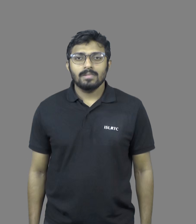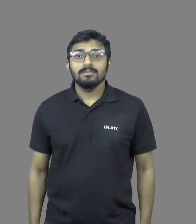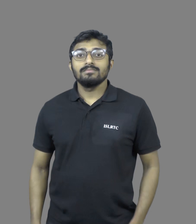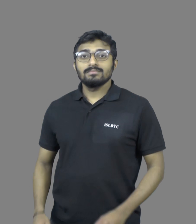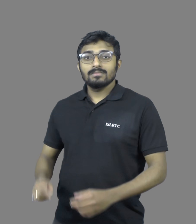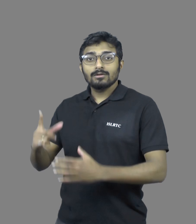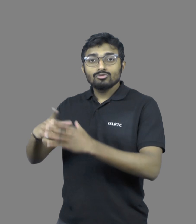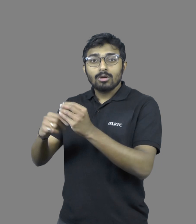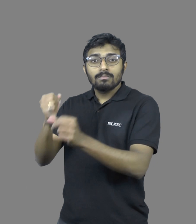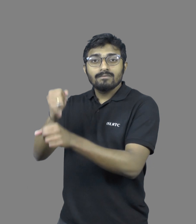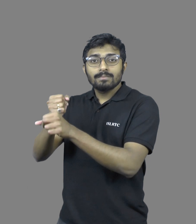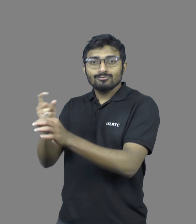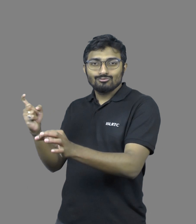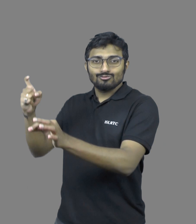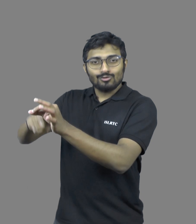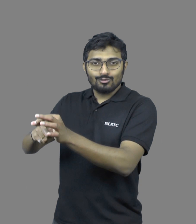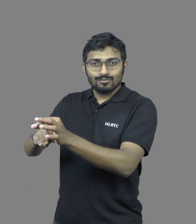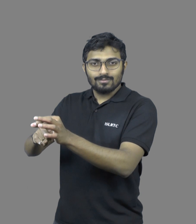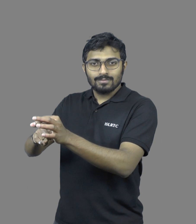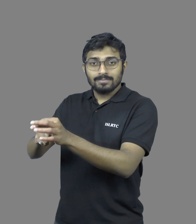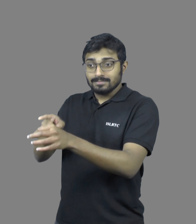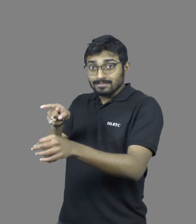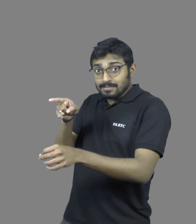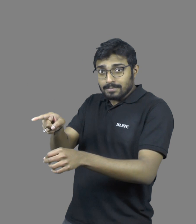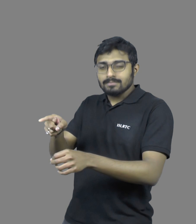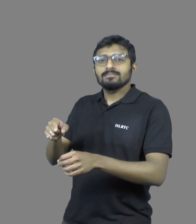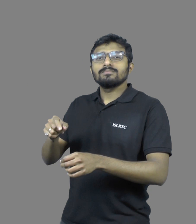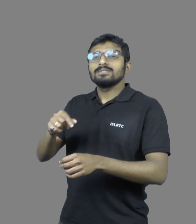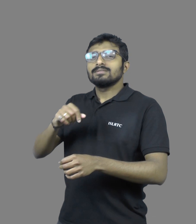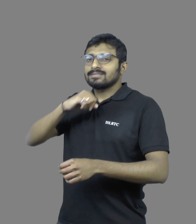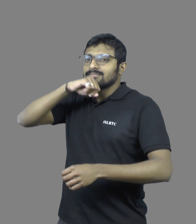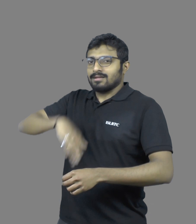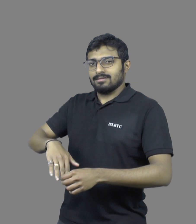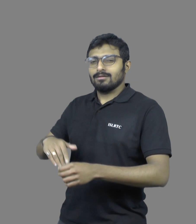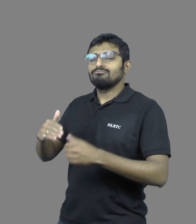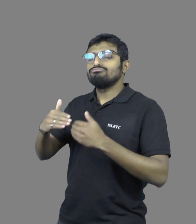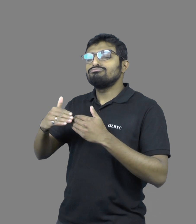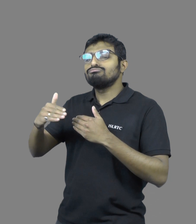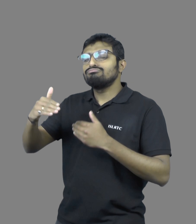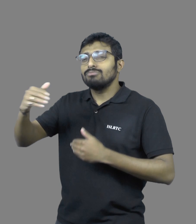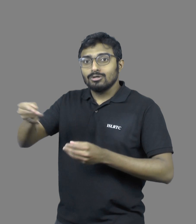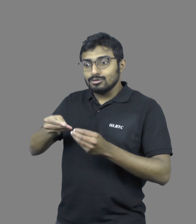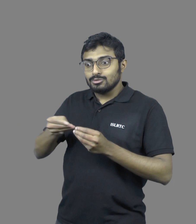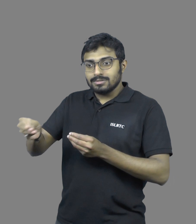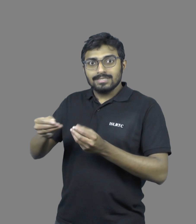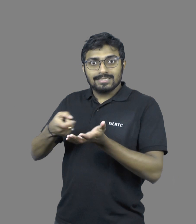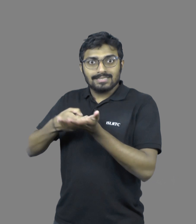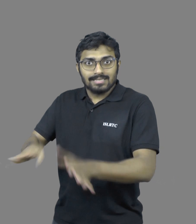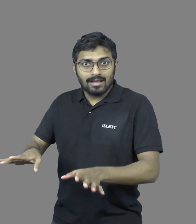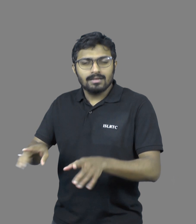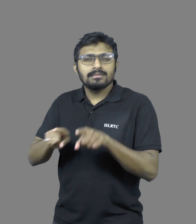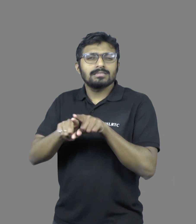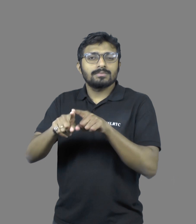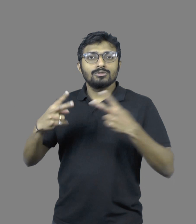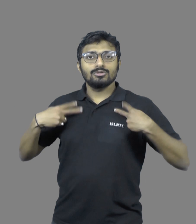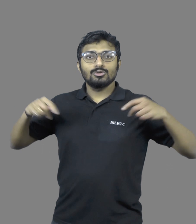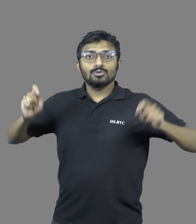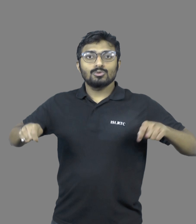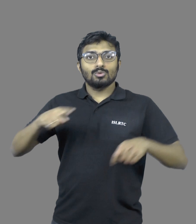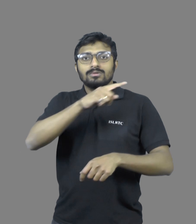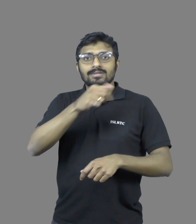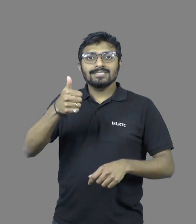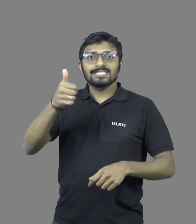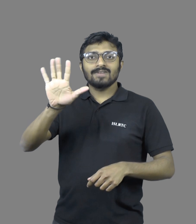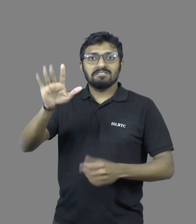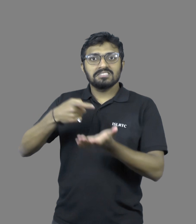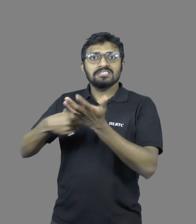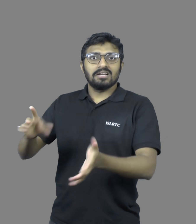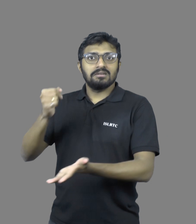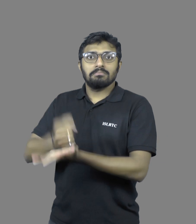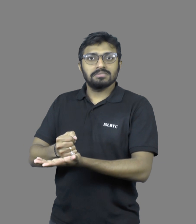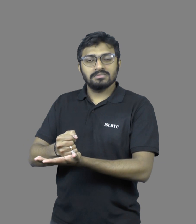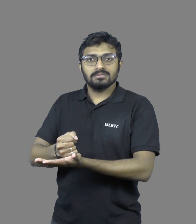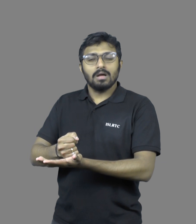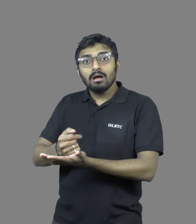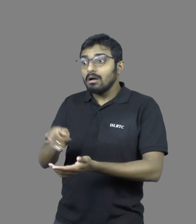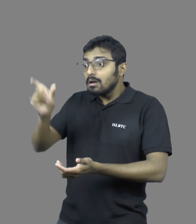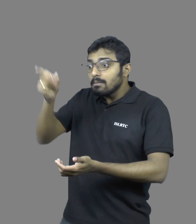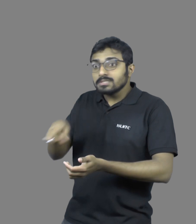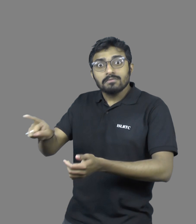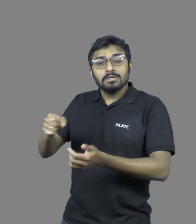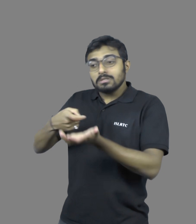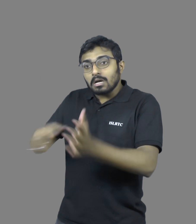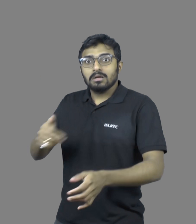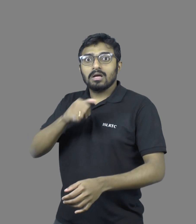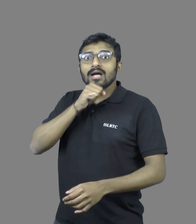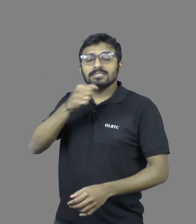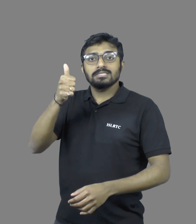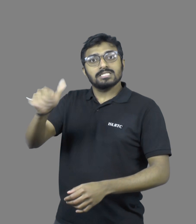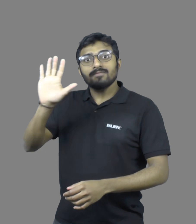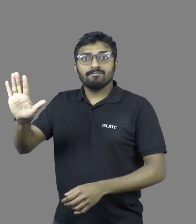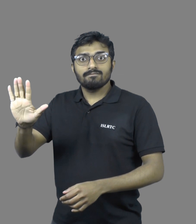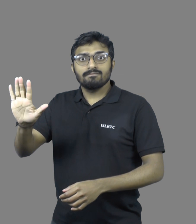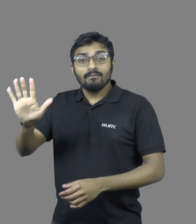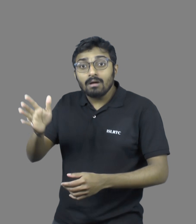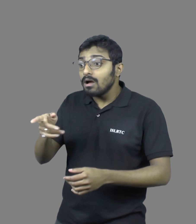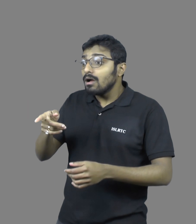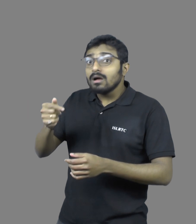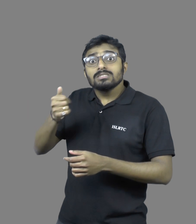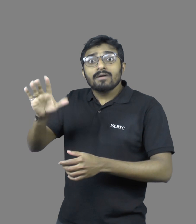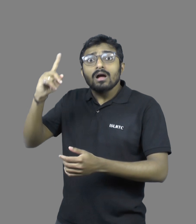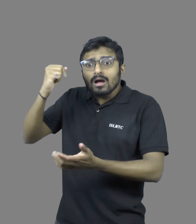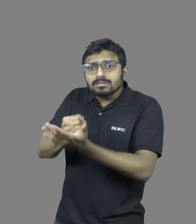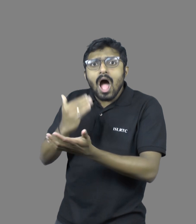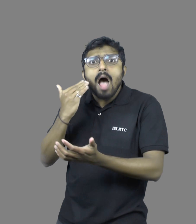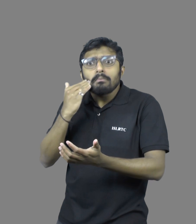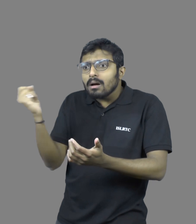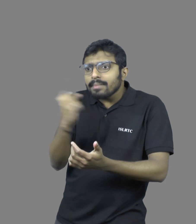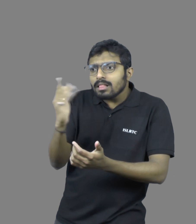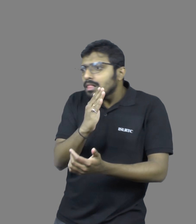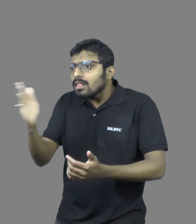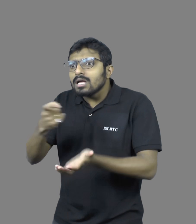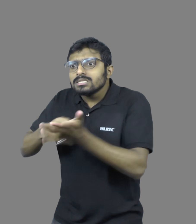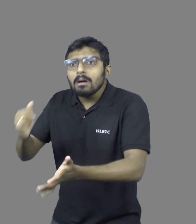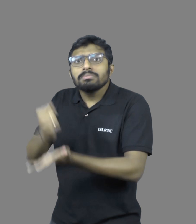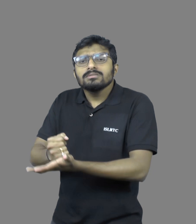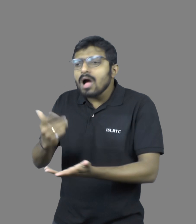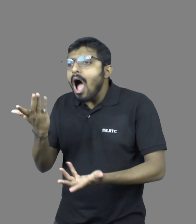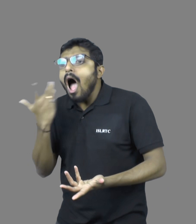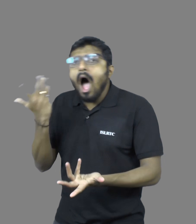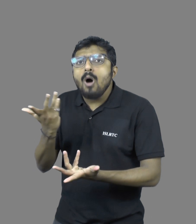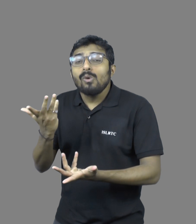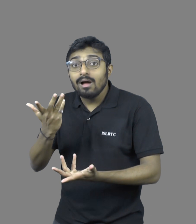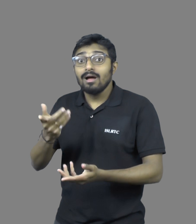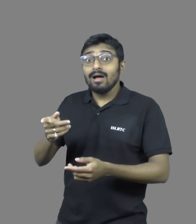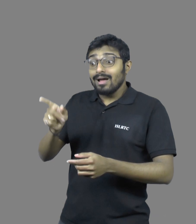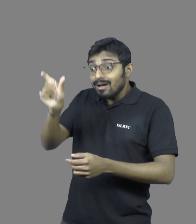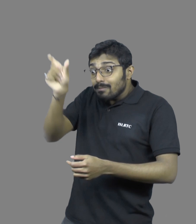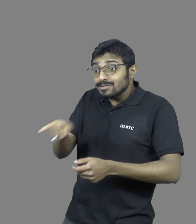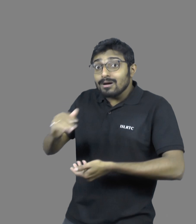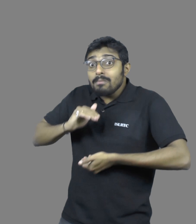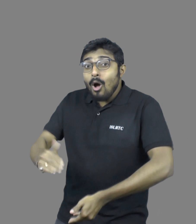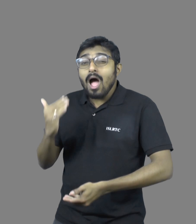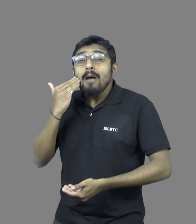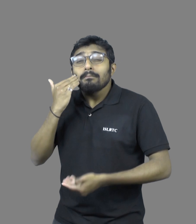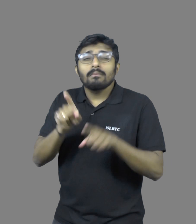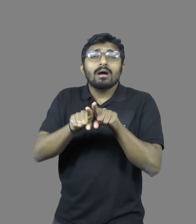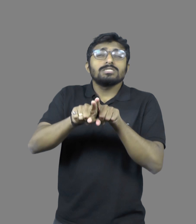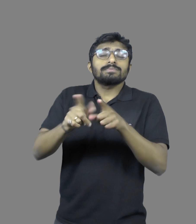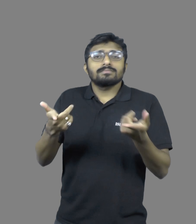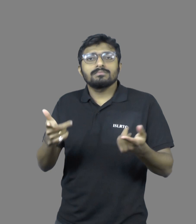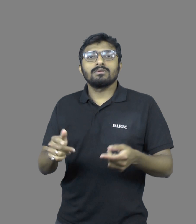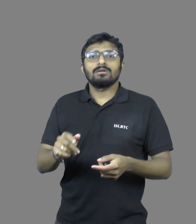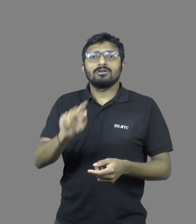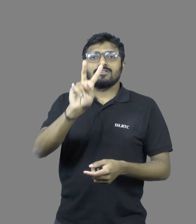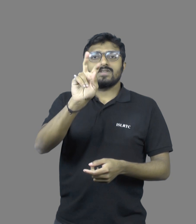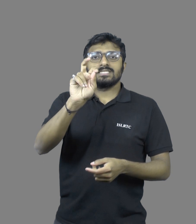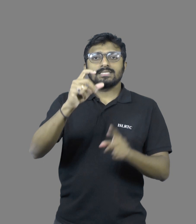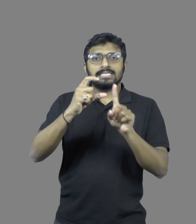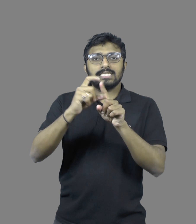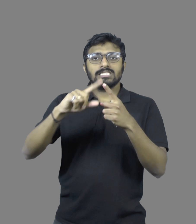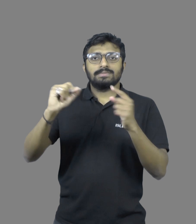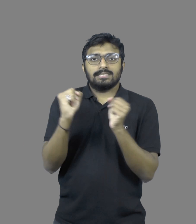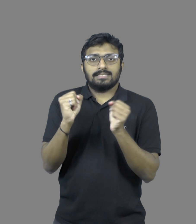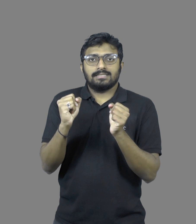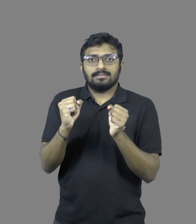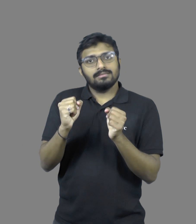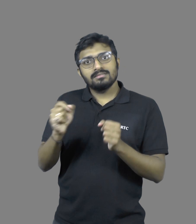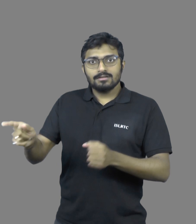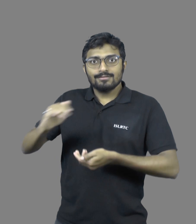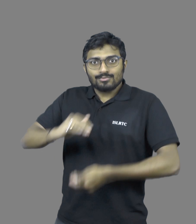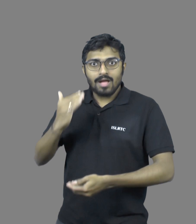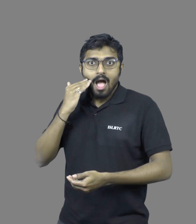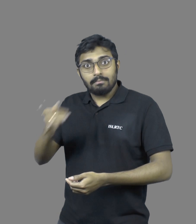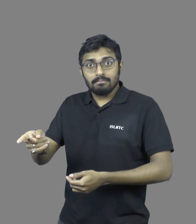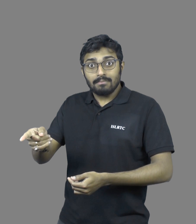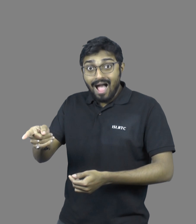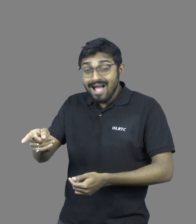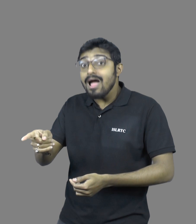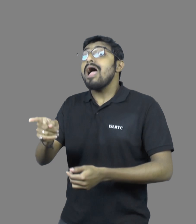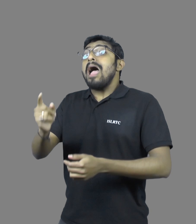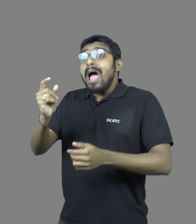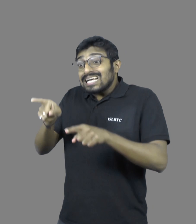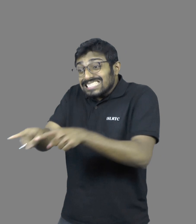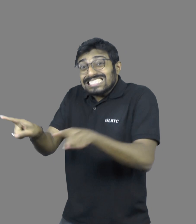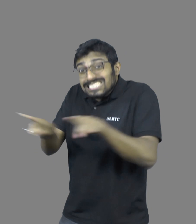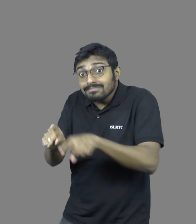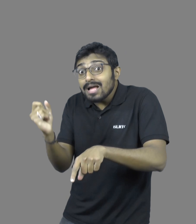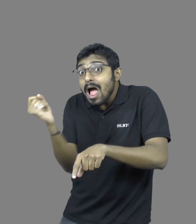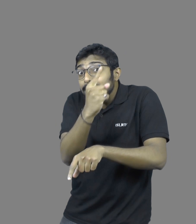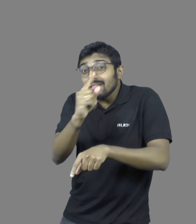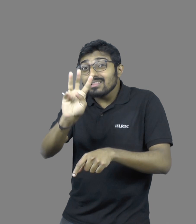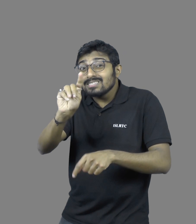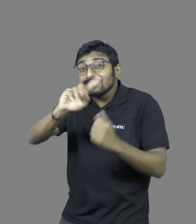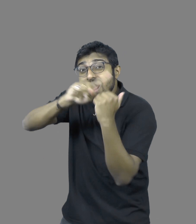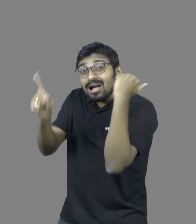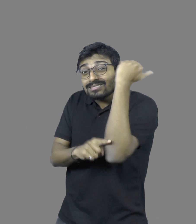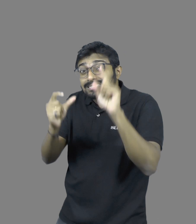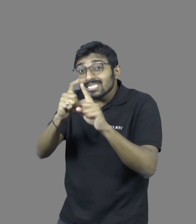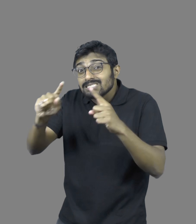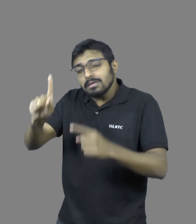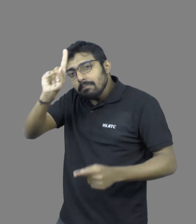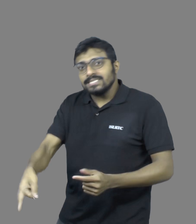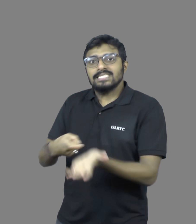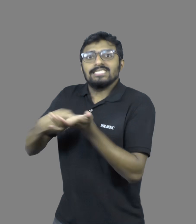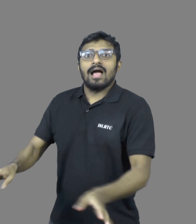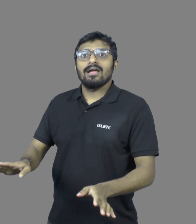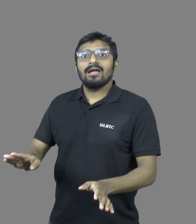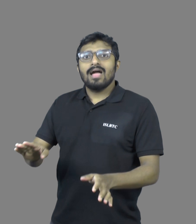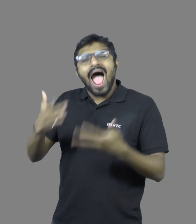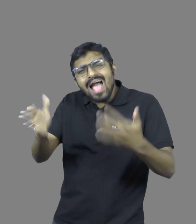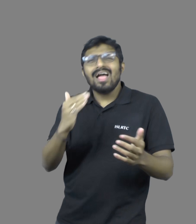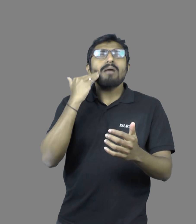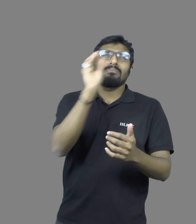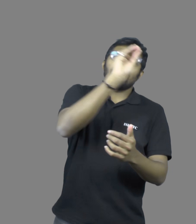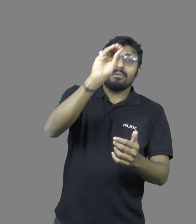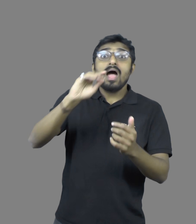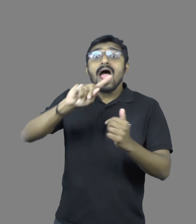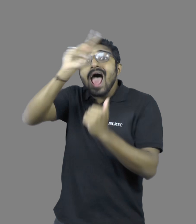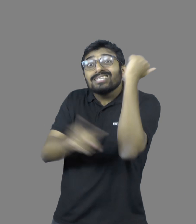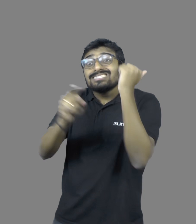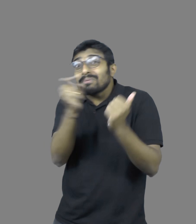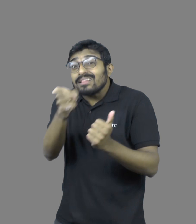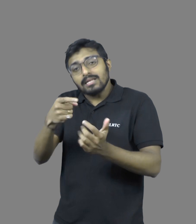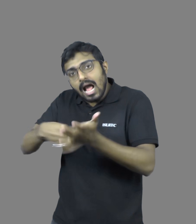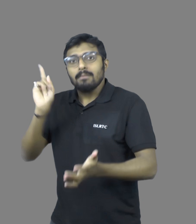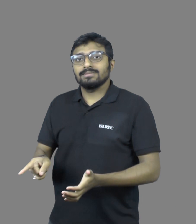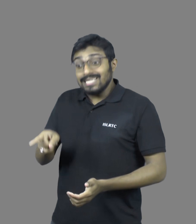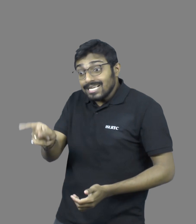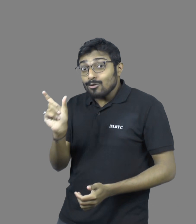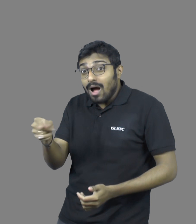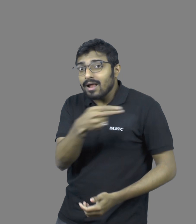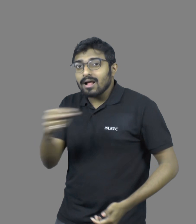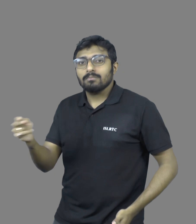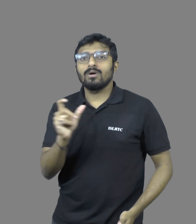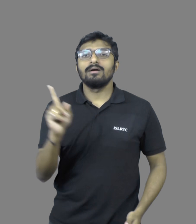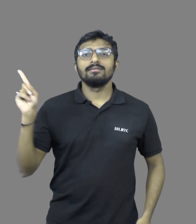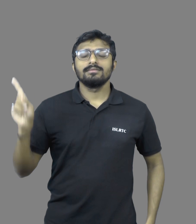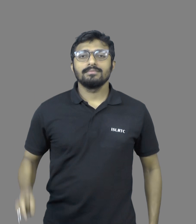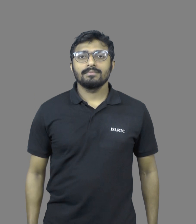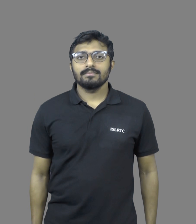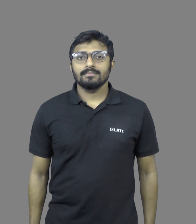Date of Retirement